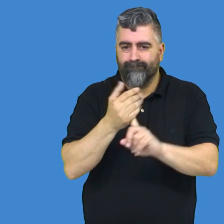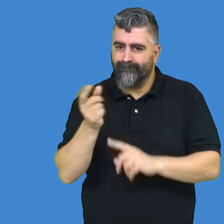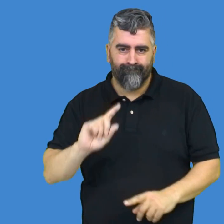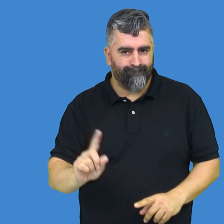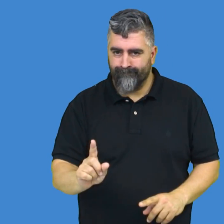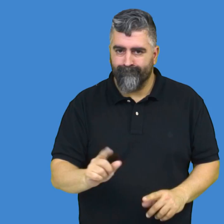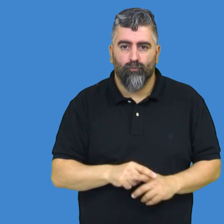no